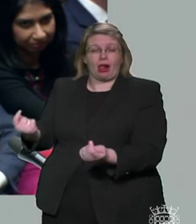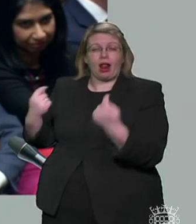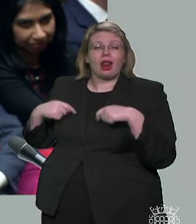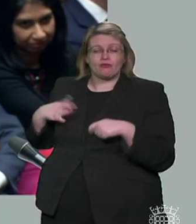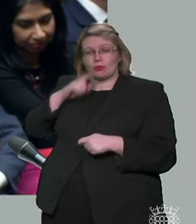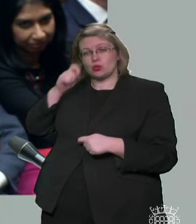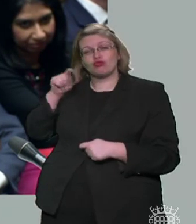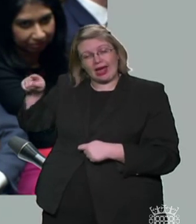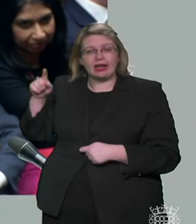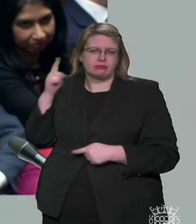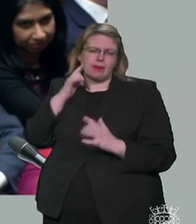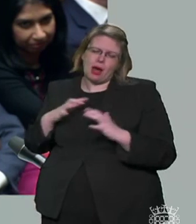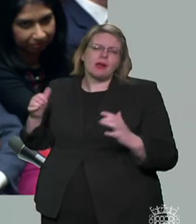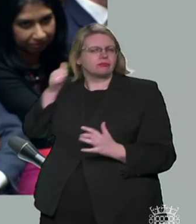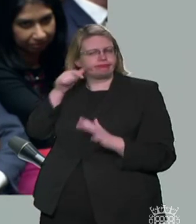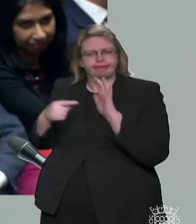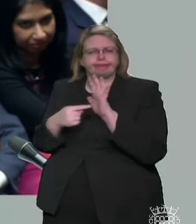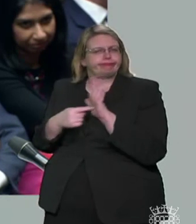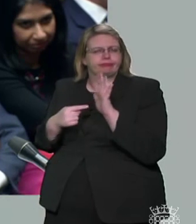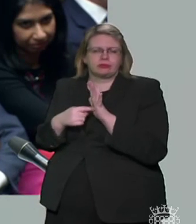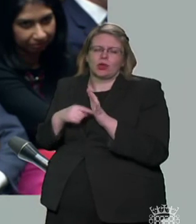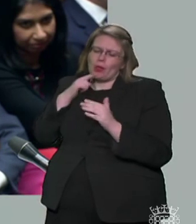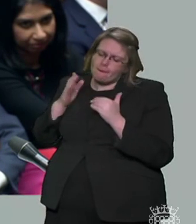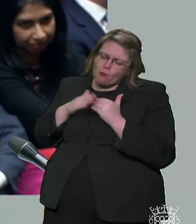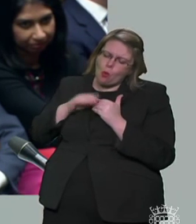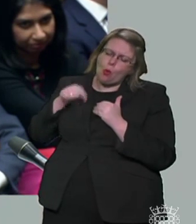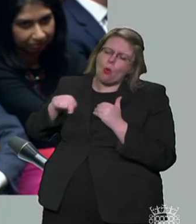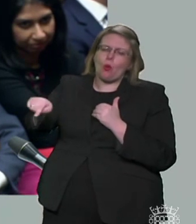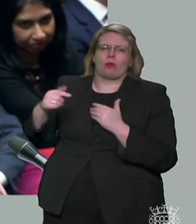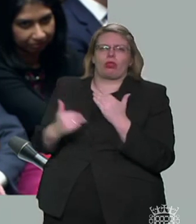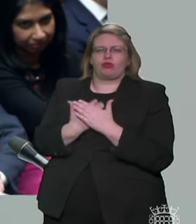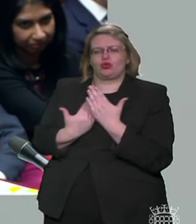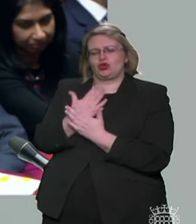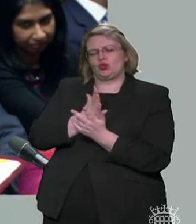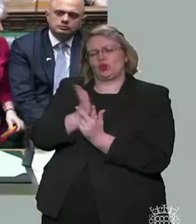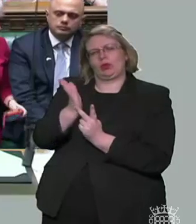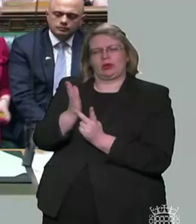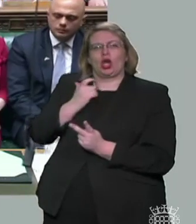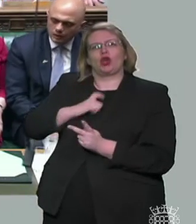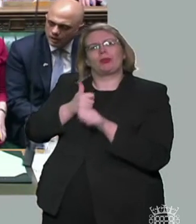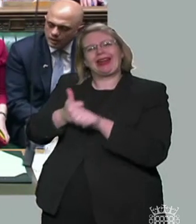I think the whole House understands that; we will do even more through the new humanitarian route.